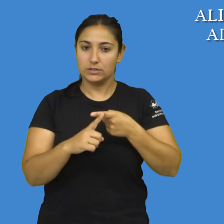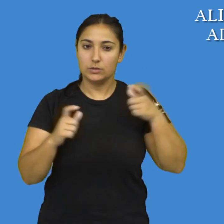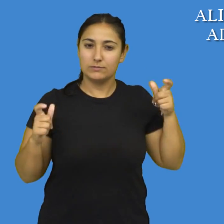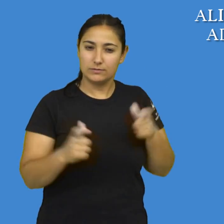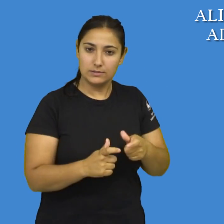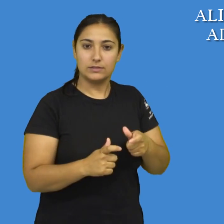reducir